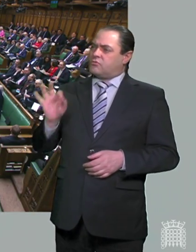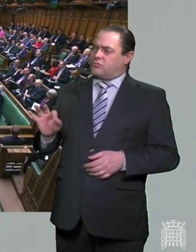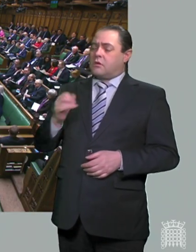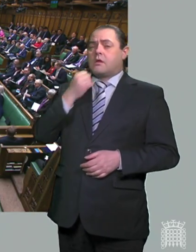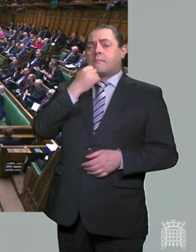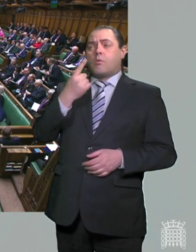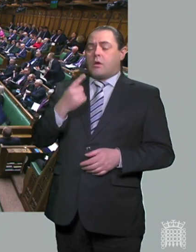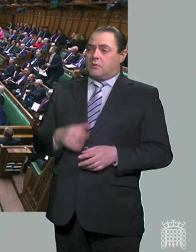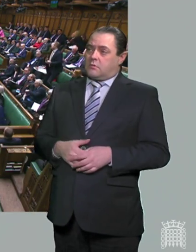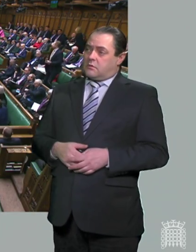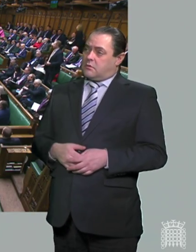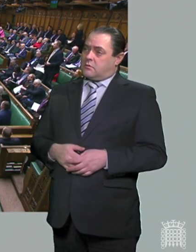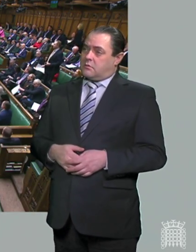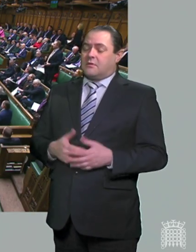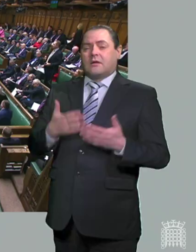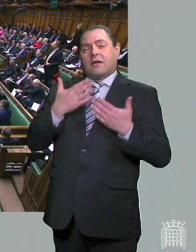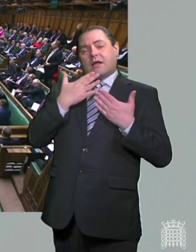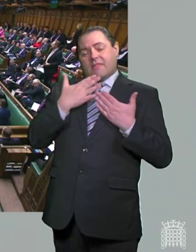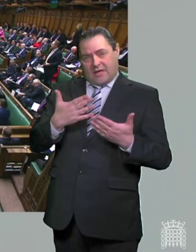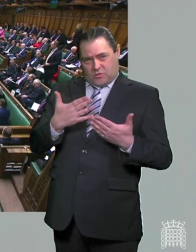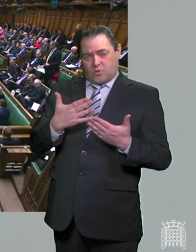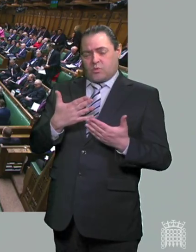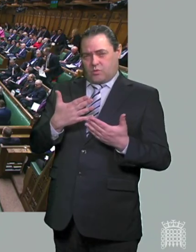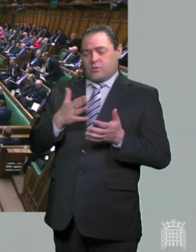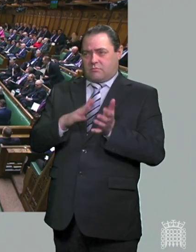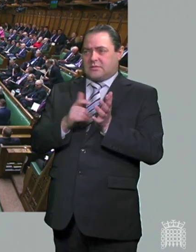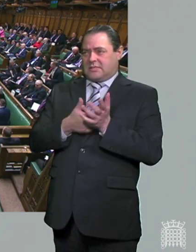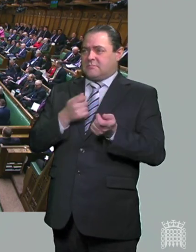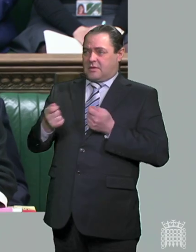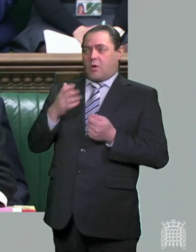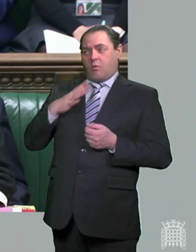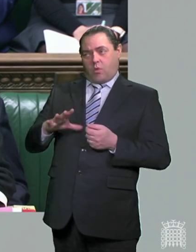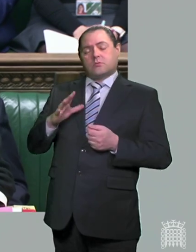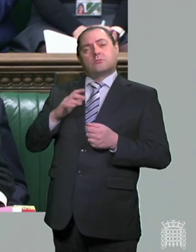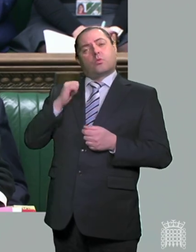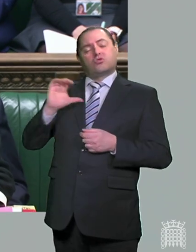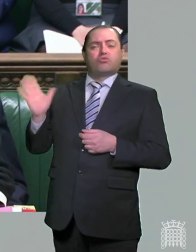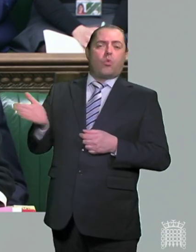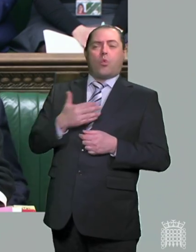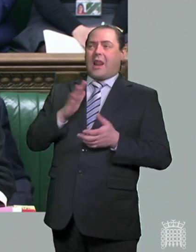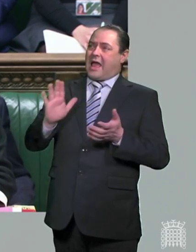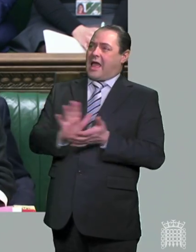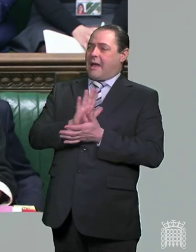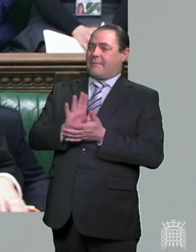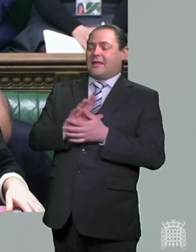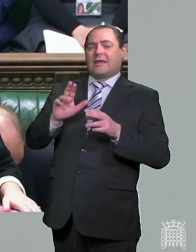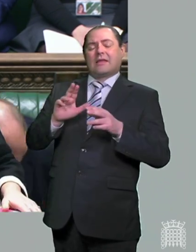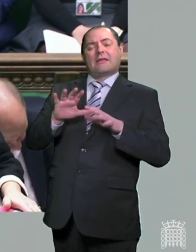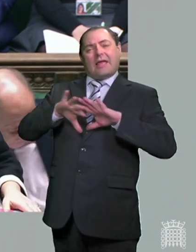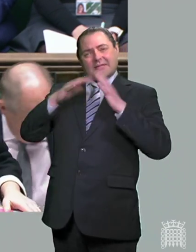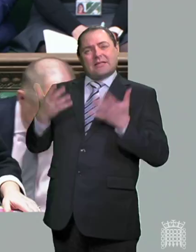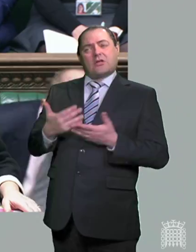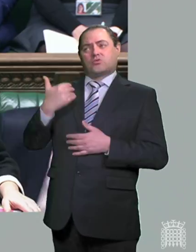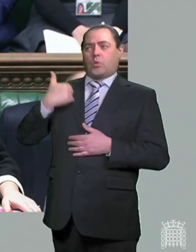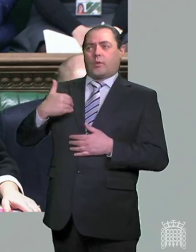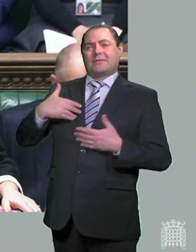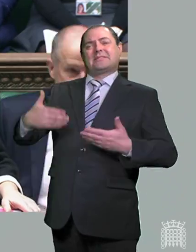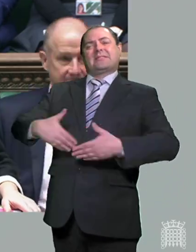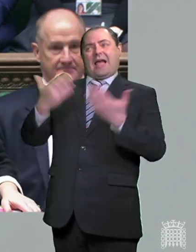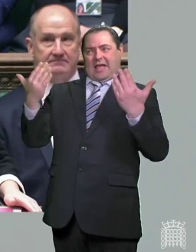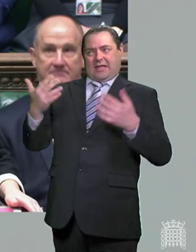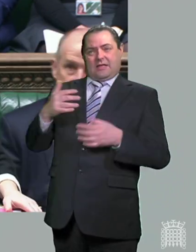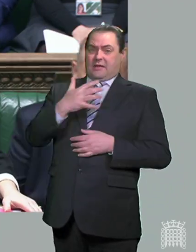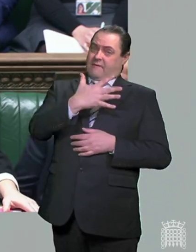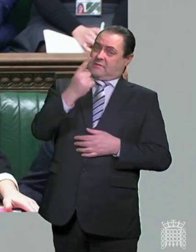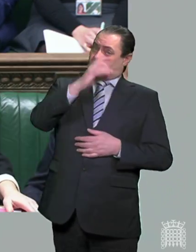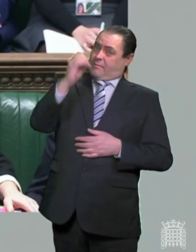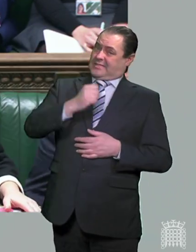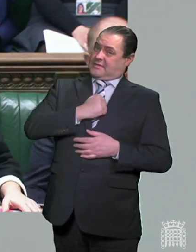I wish everyone a happy International Women’s Day, when we celebrate 51% of the population.